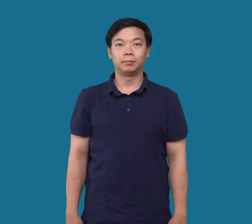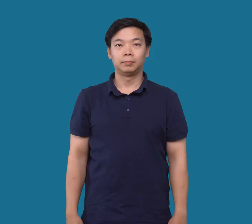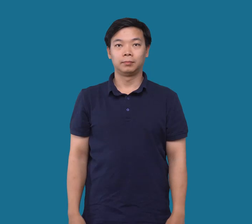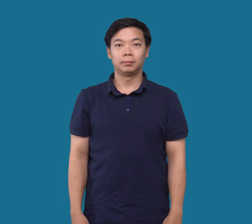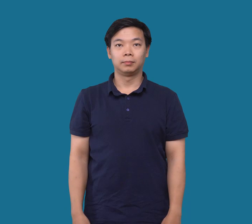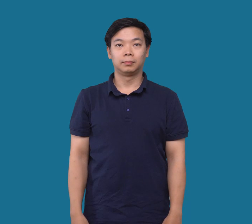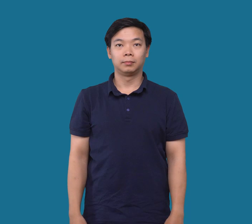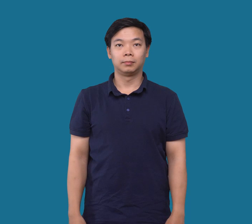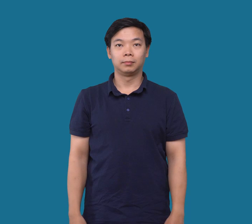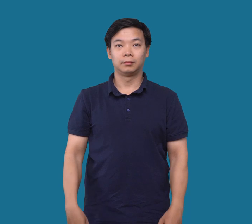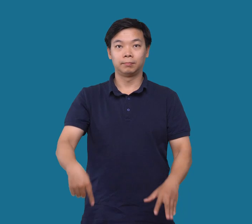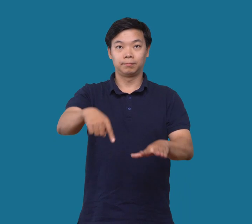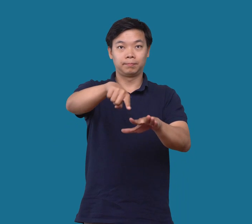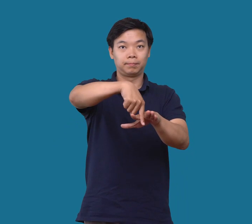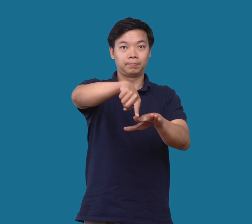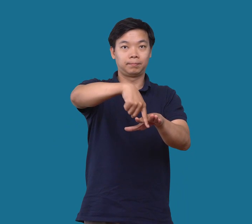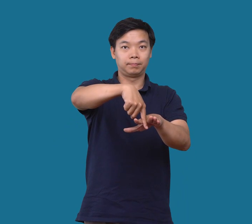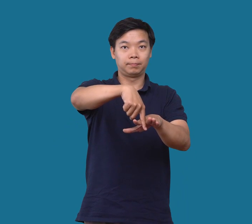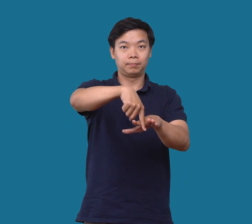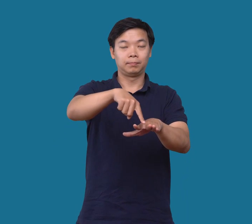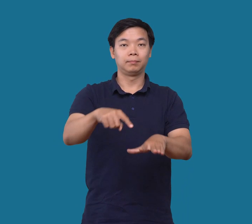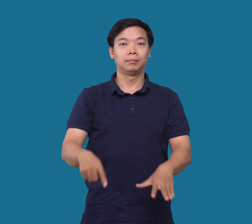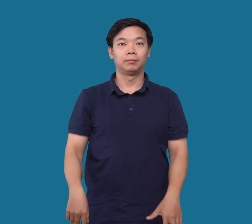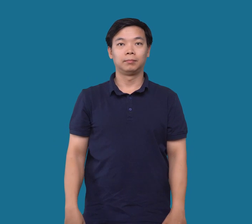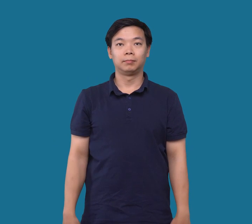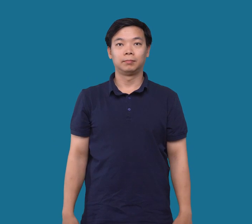dép quai hậu